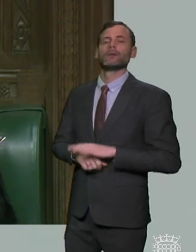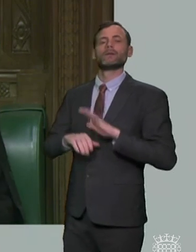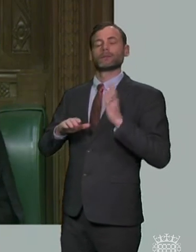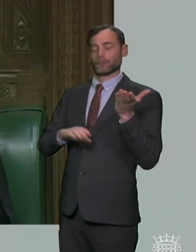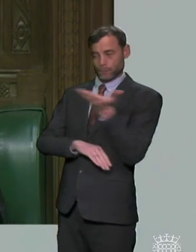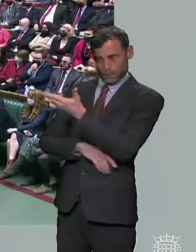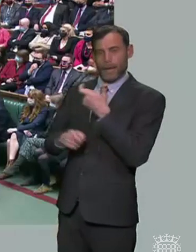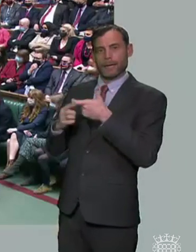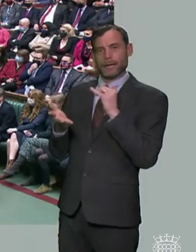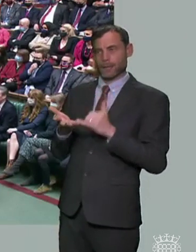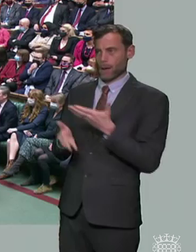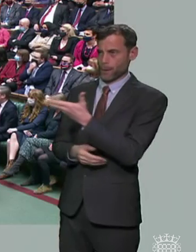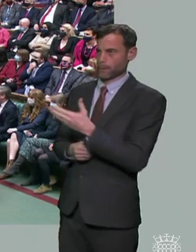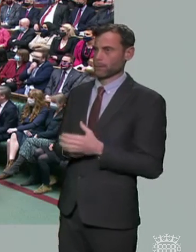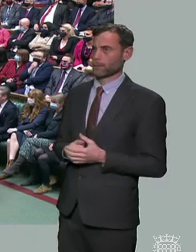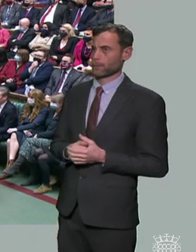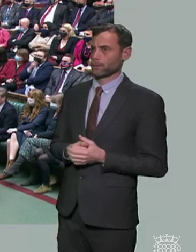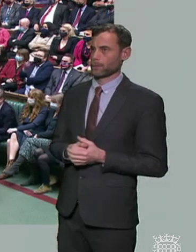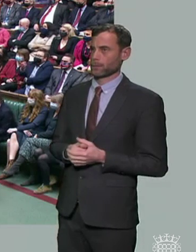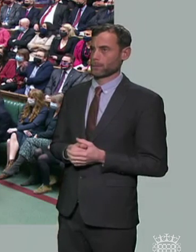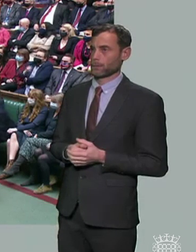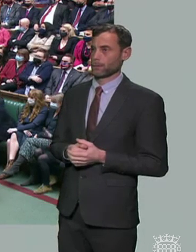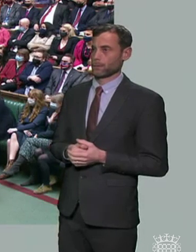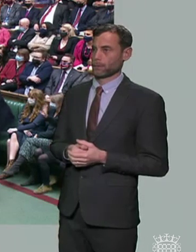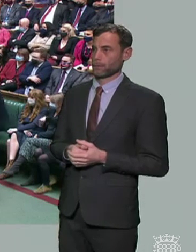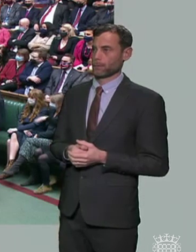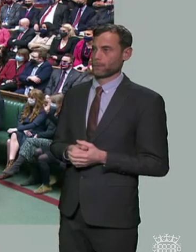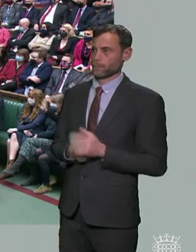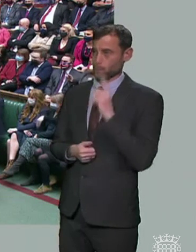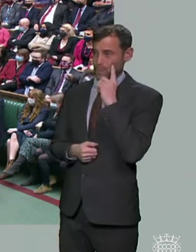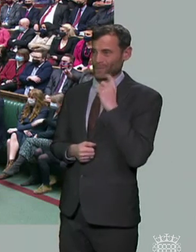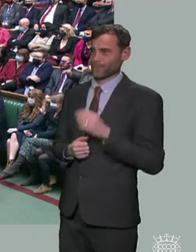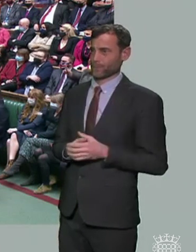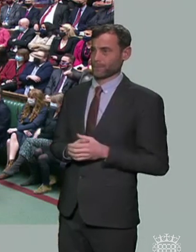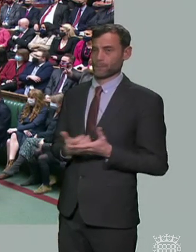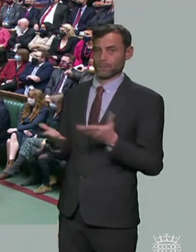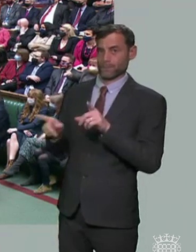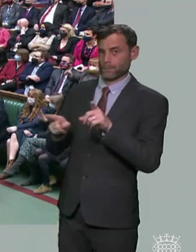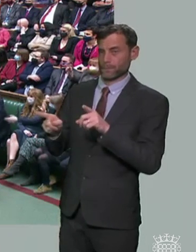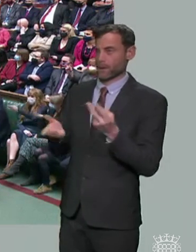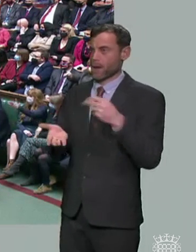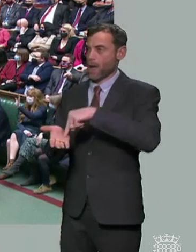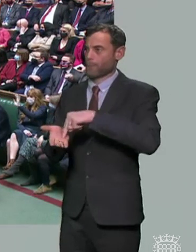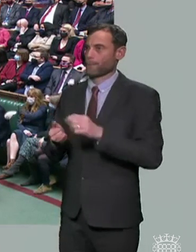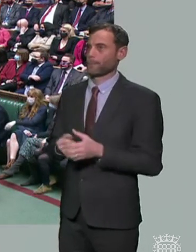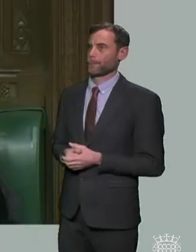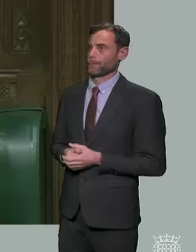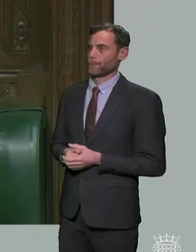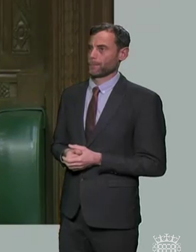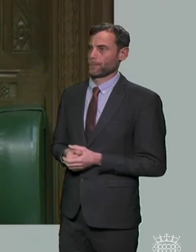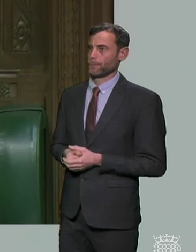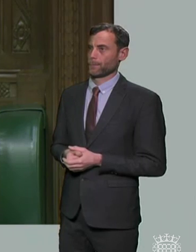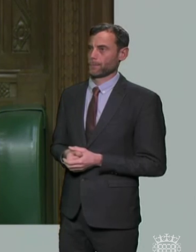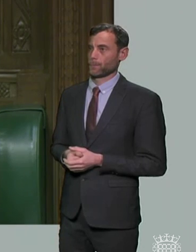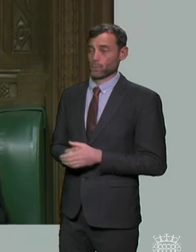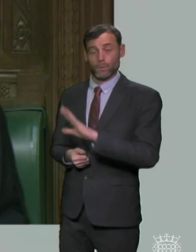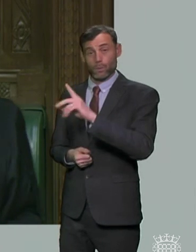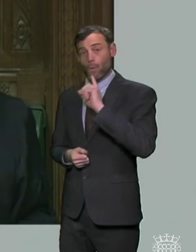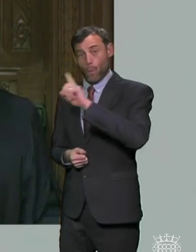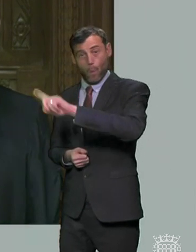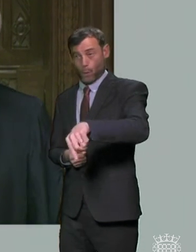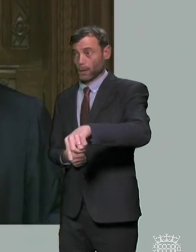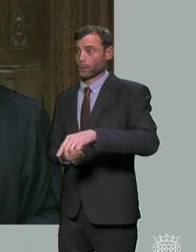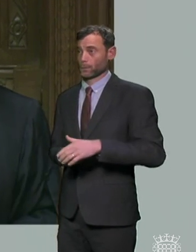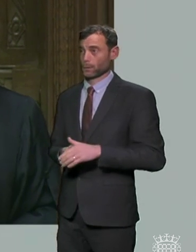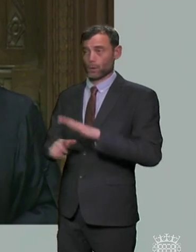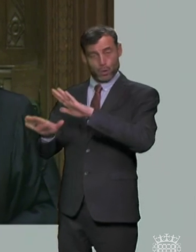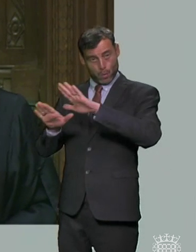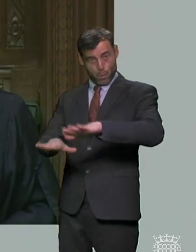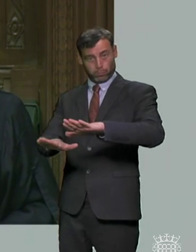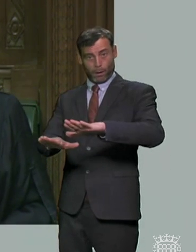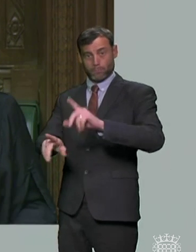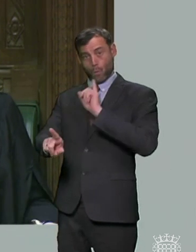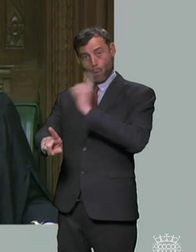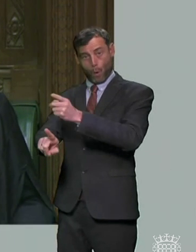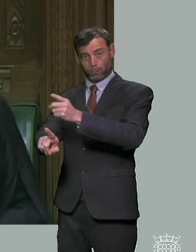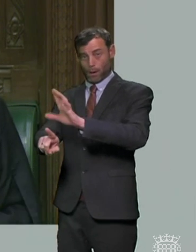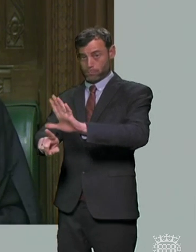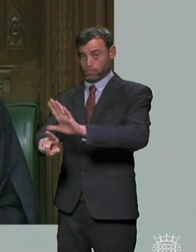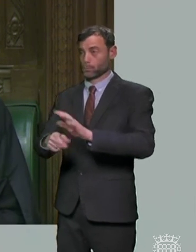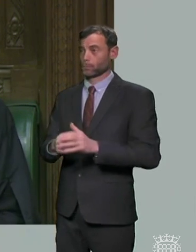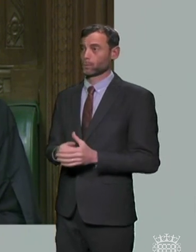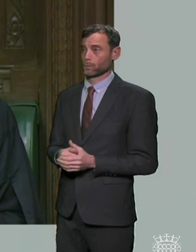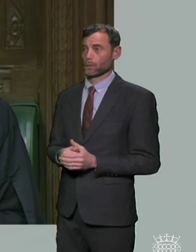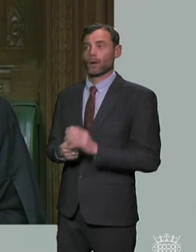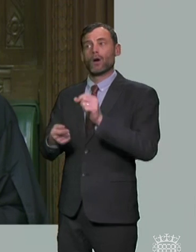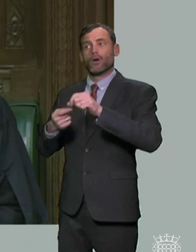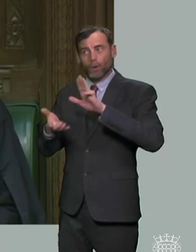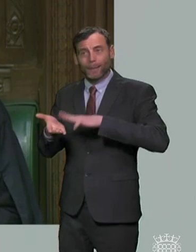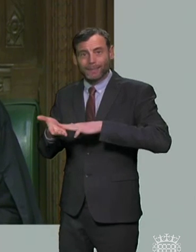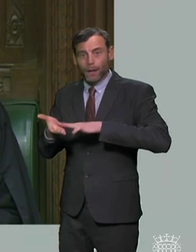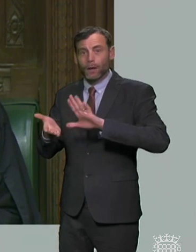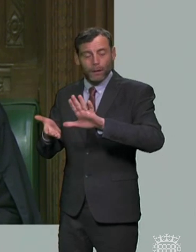I have dealt with it. Order. Prime Minister, we do not want to go through that again.